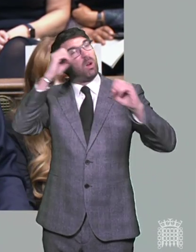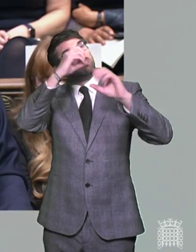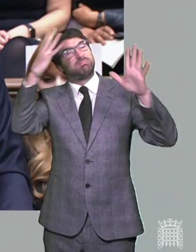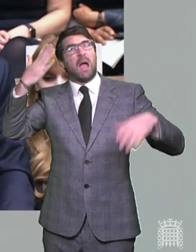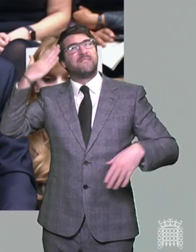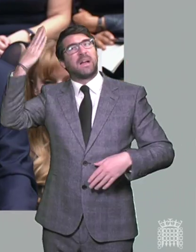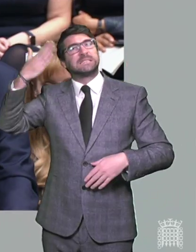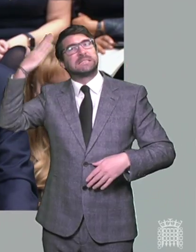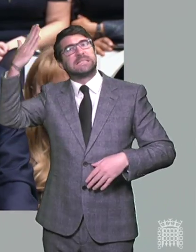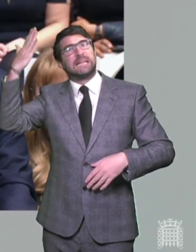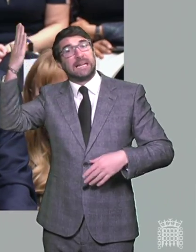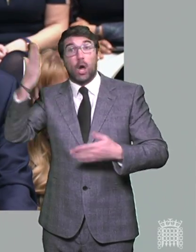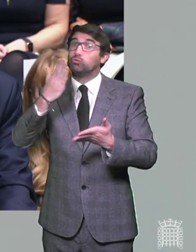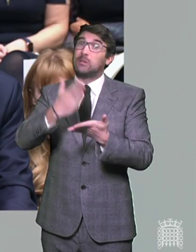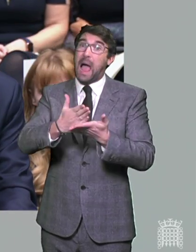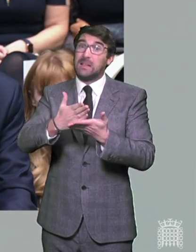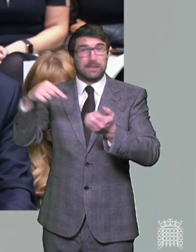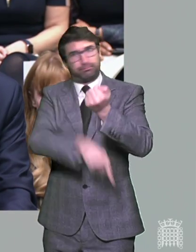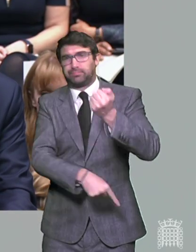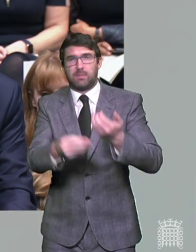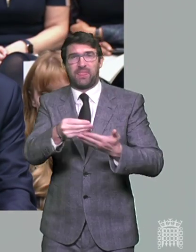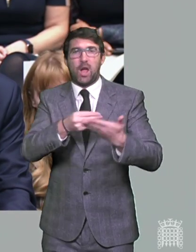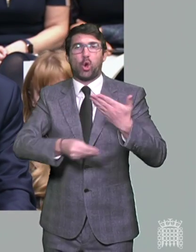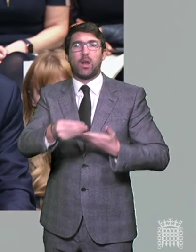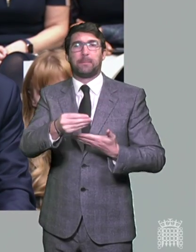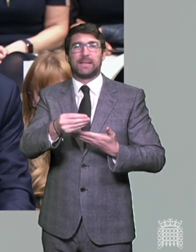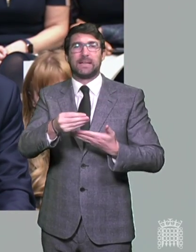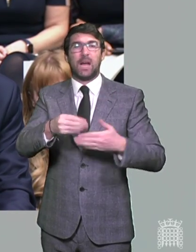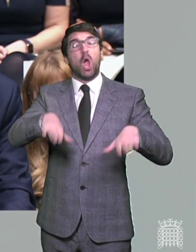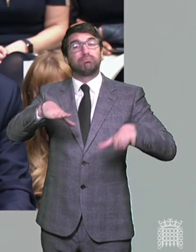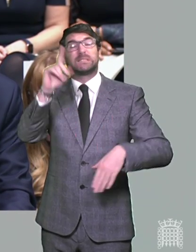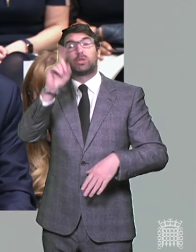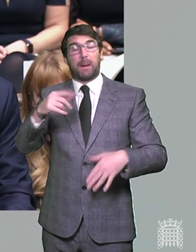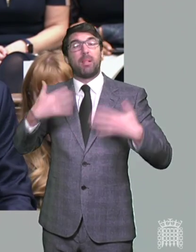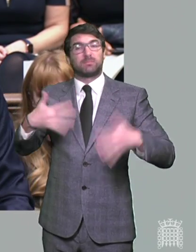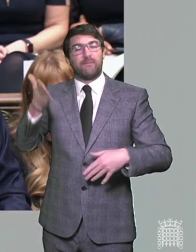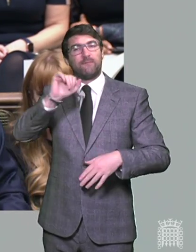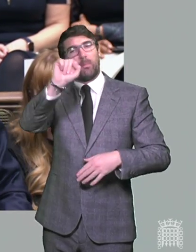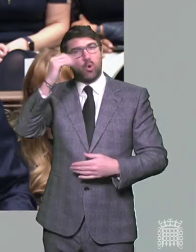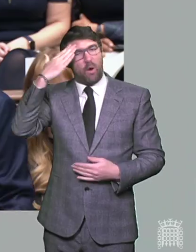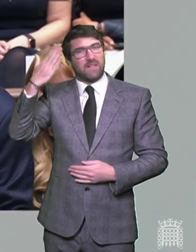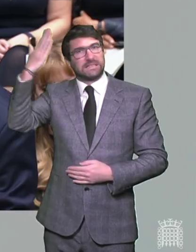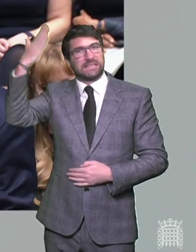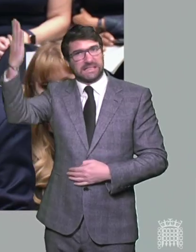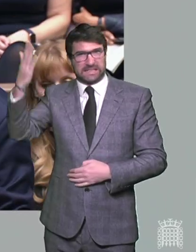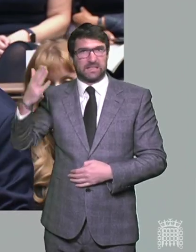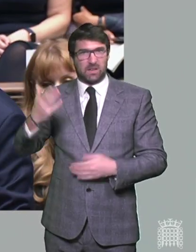The country has nothing to show for it except for the destruction of the economy and the implosion of the Tory party.